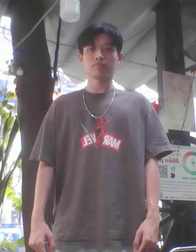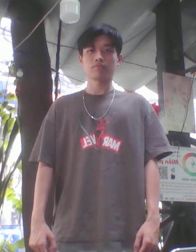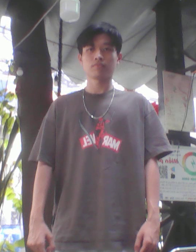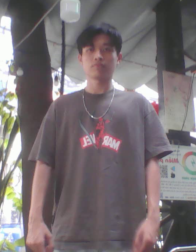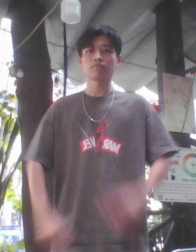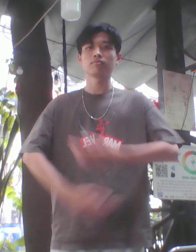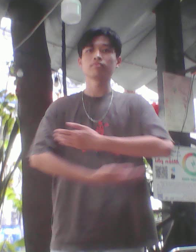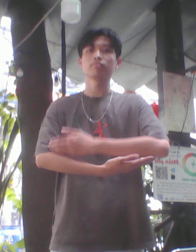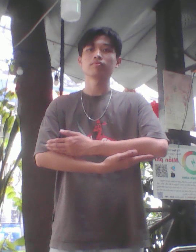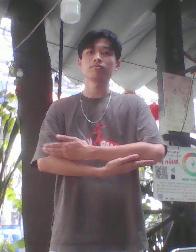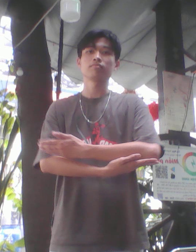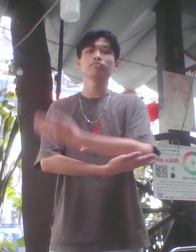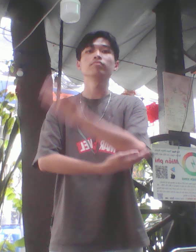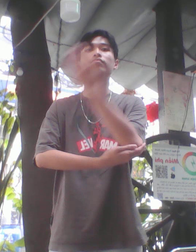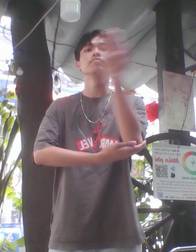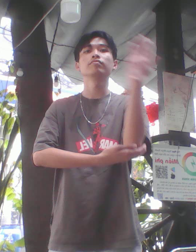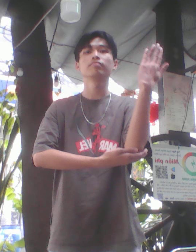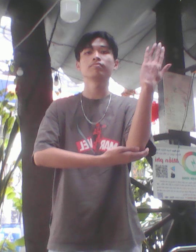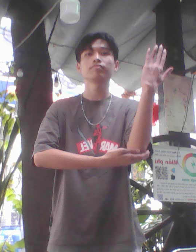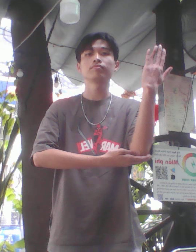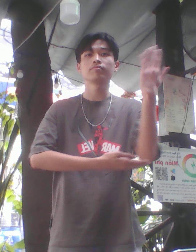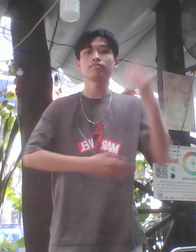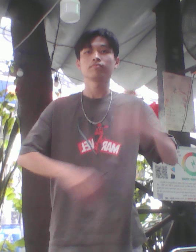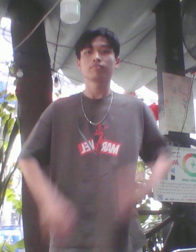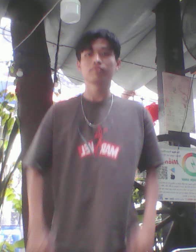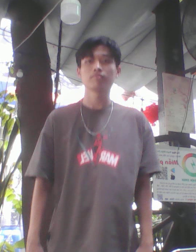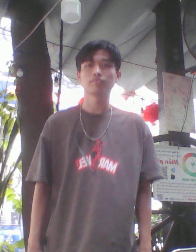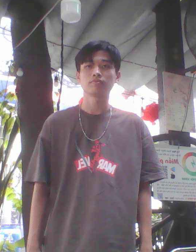buổi sáng